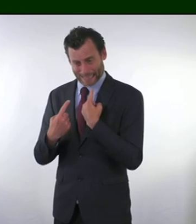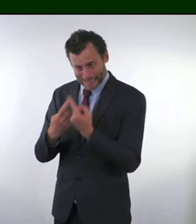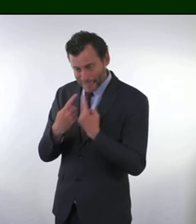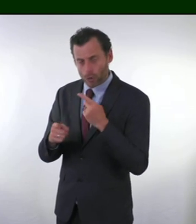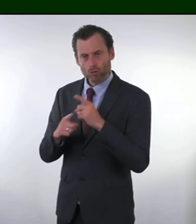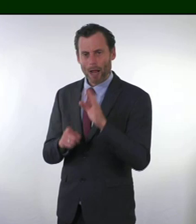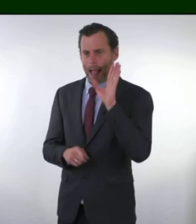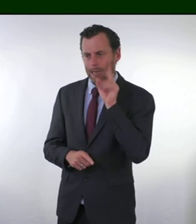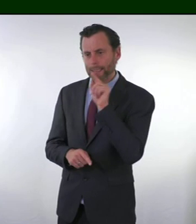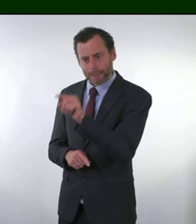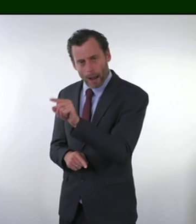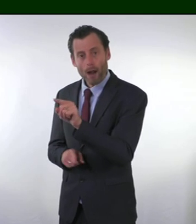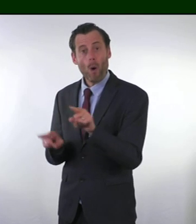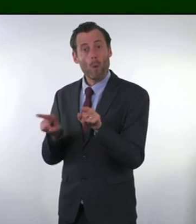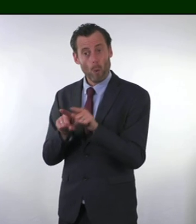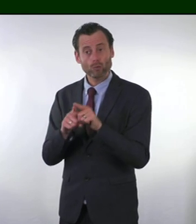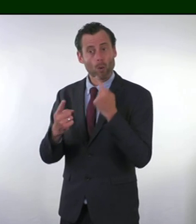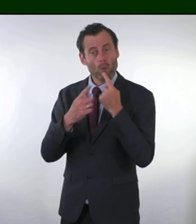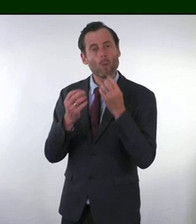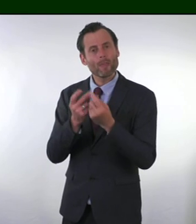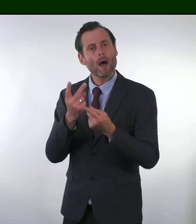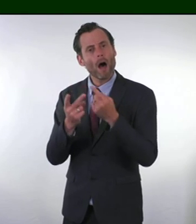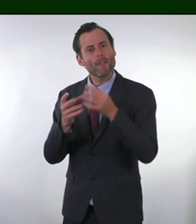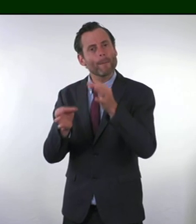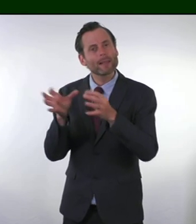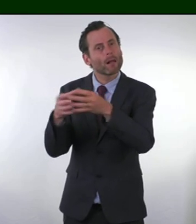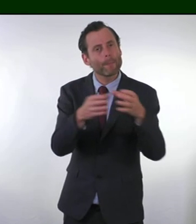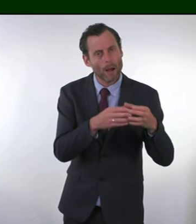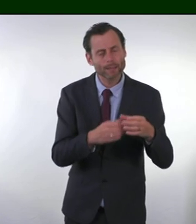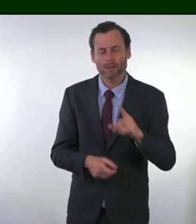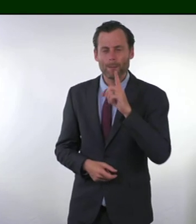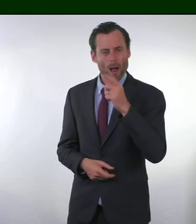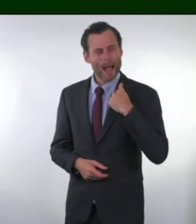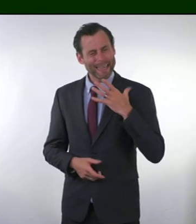I do feel that it is necessary, however, to reiterate just a few points.